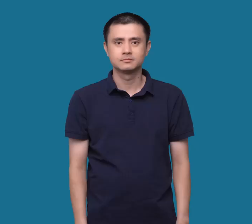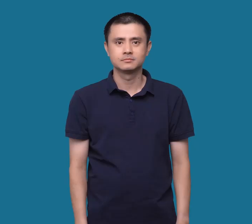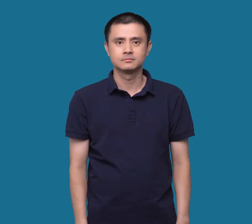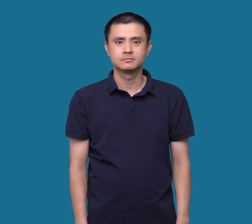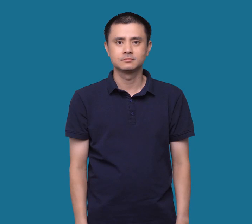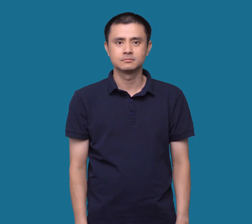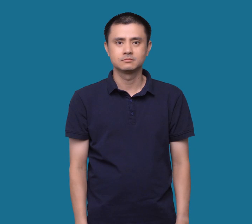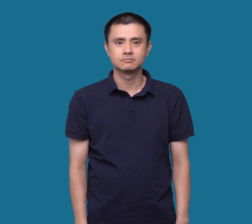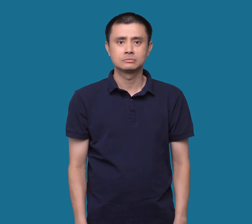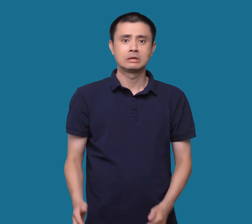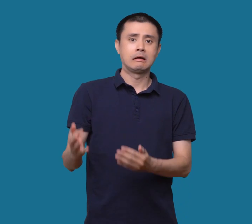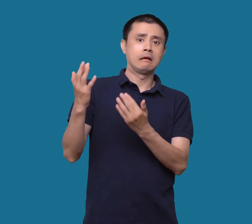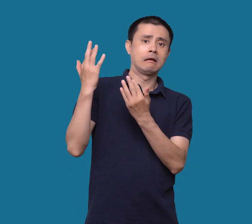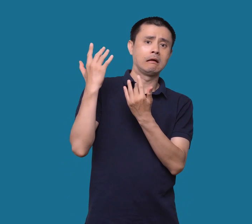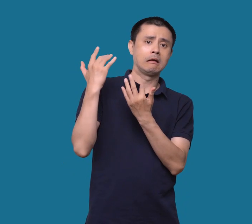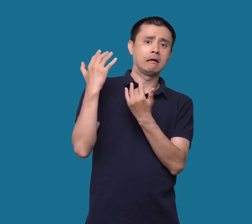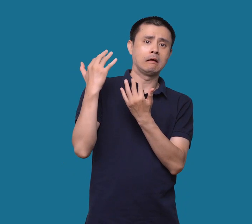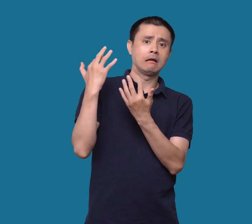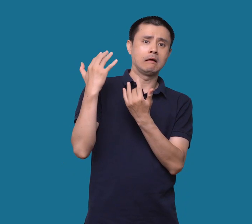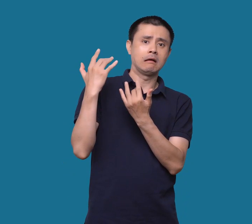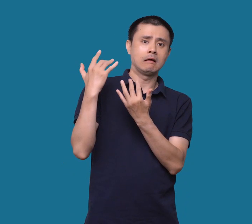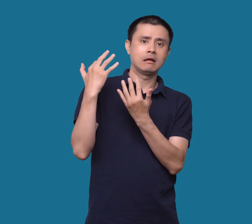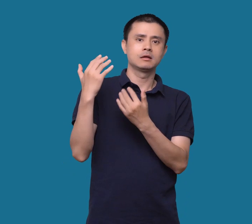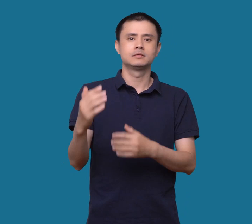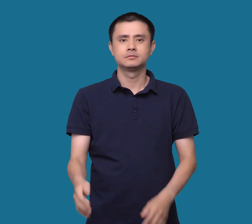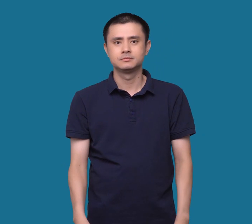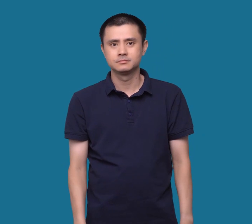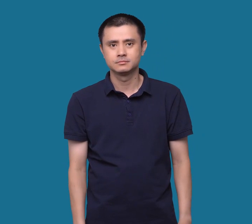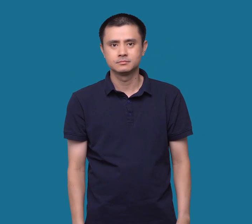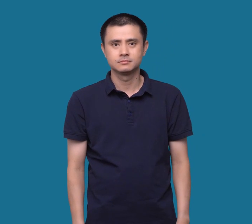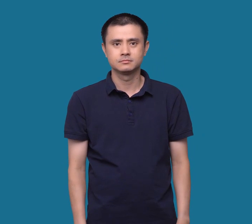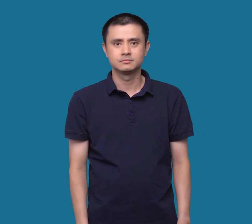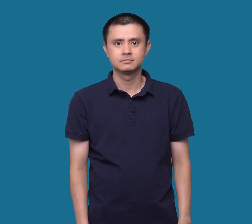trông chờ